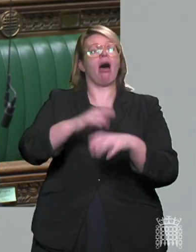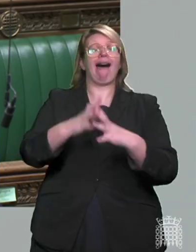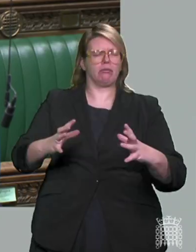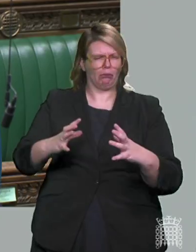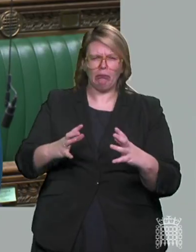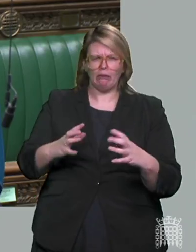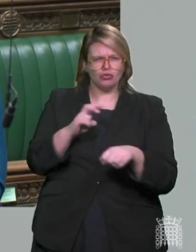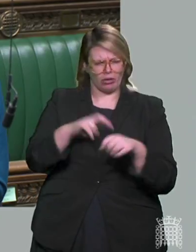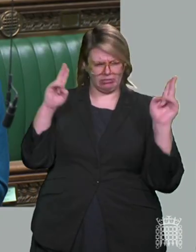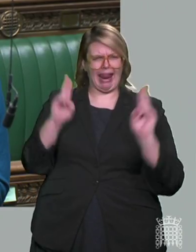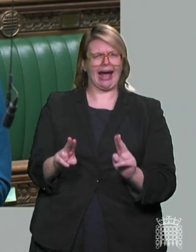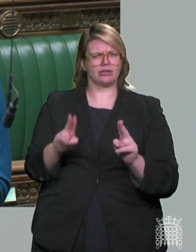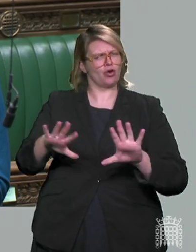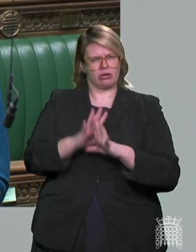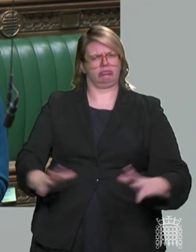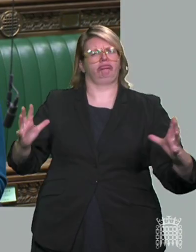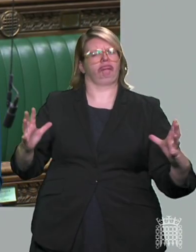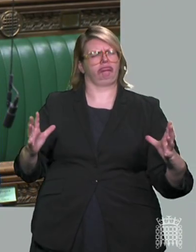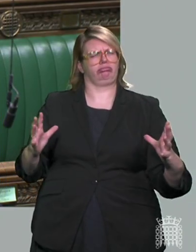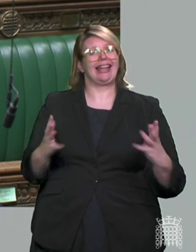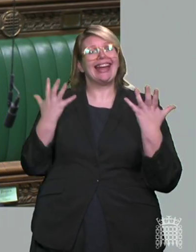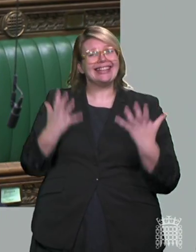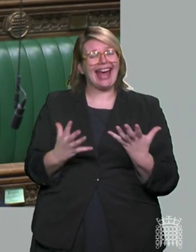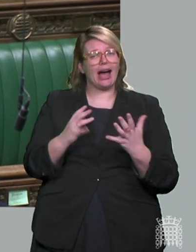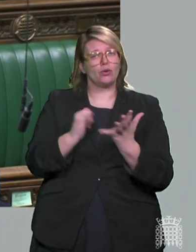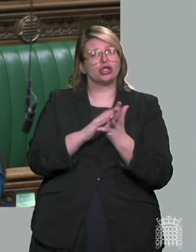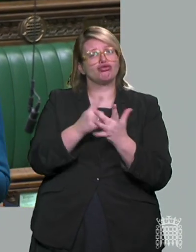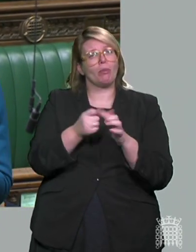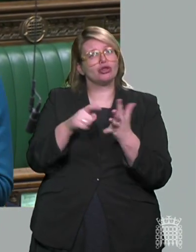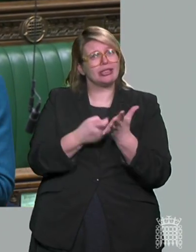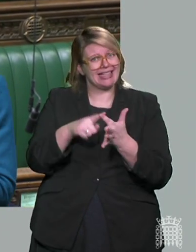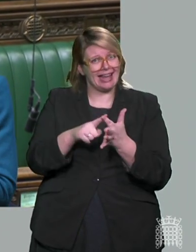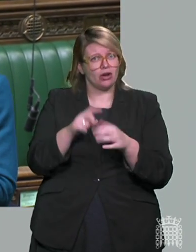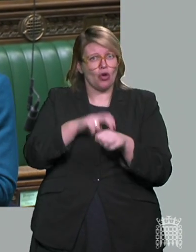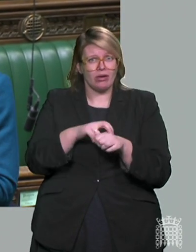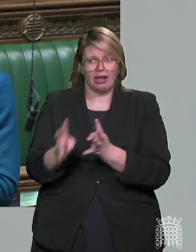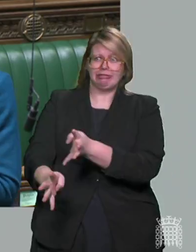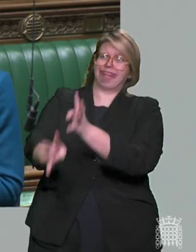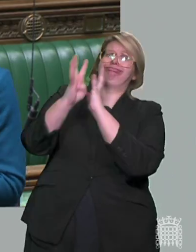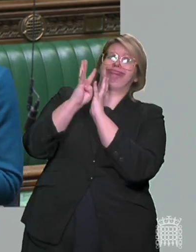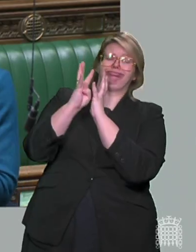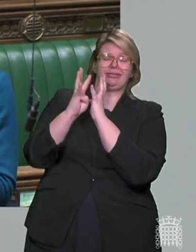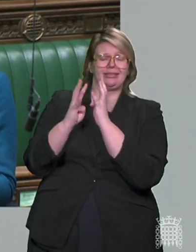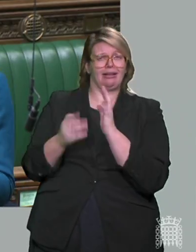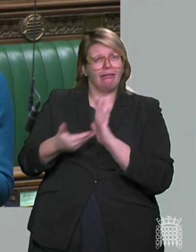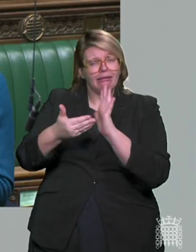GPs in Shropshire are seeing 400 more patients each than they were in 2016, which is one of the biggest rises in the country.